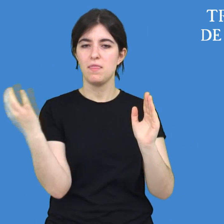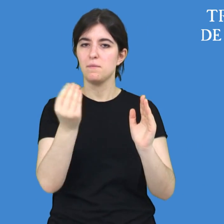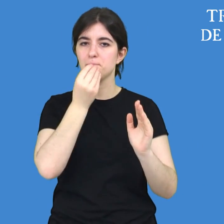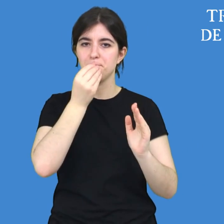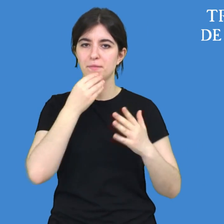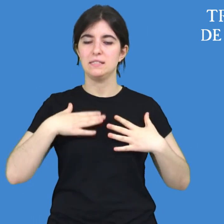comer